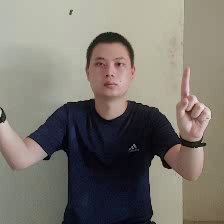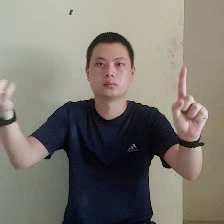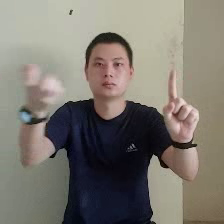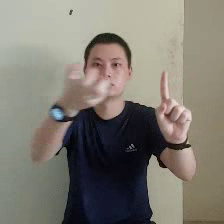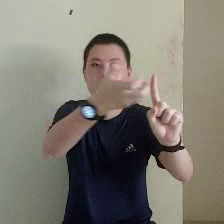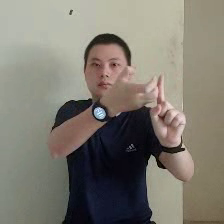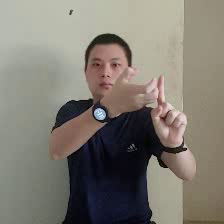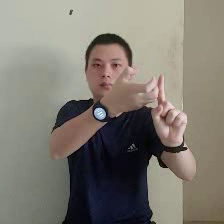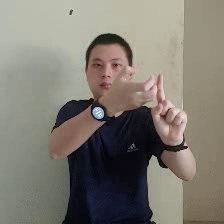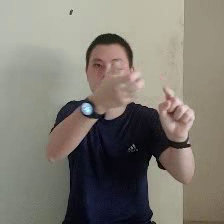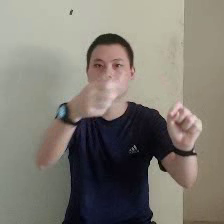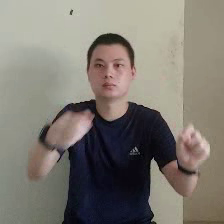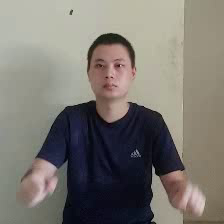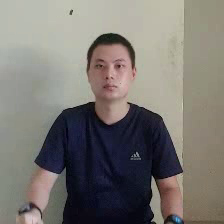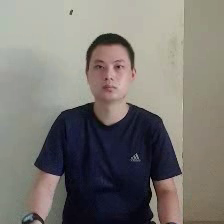Hâm mộ